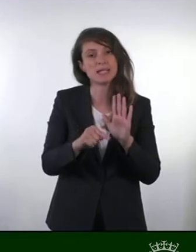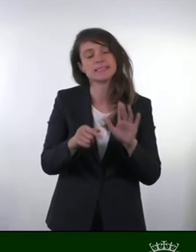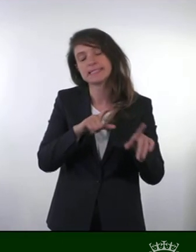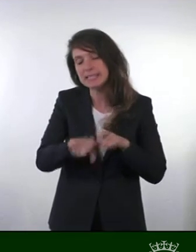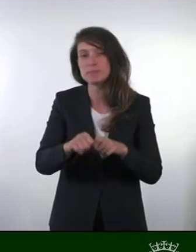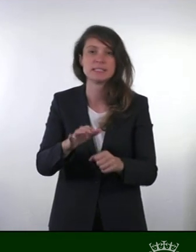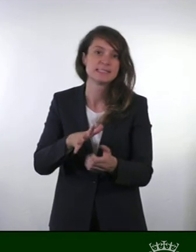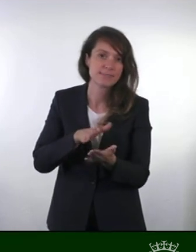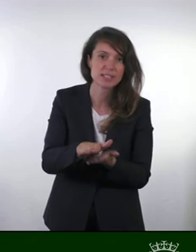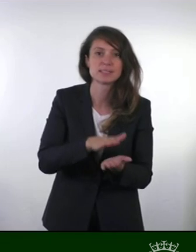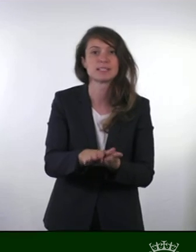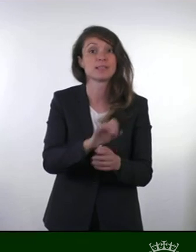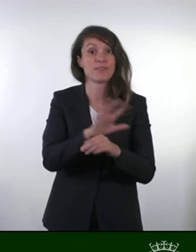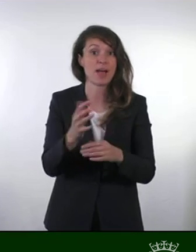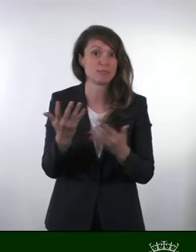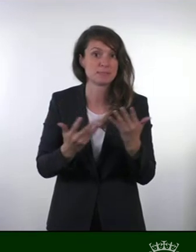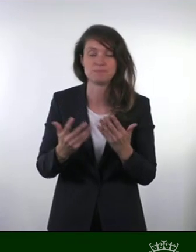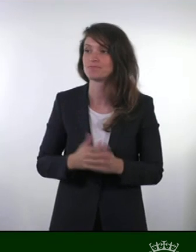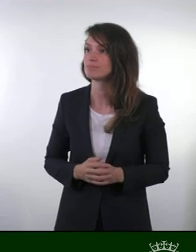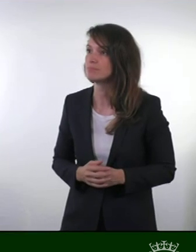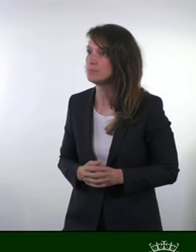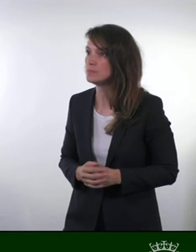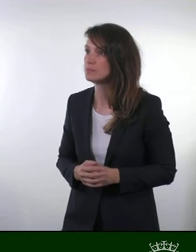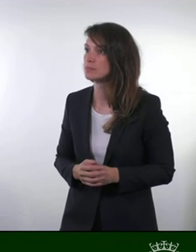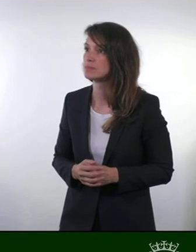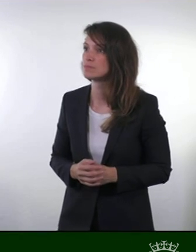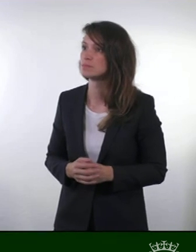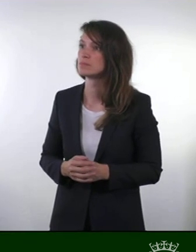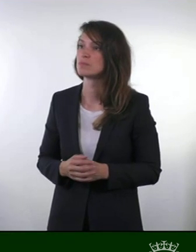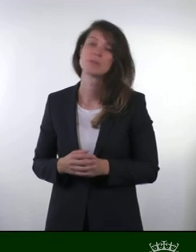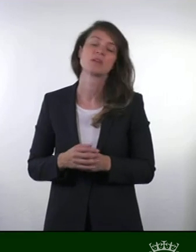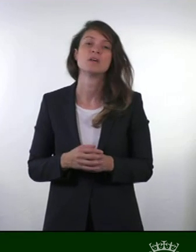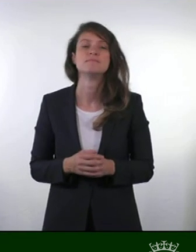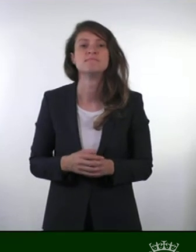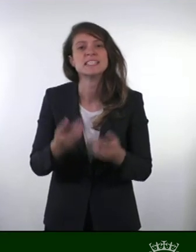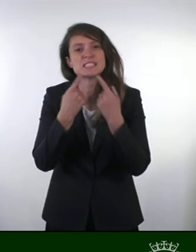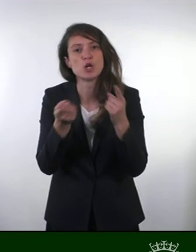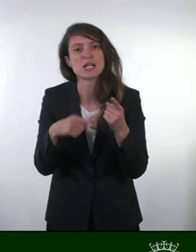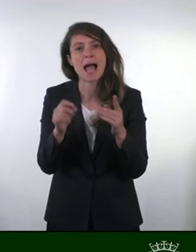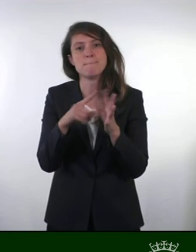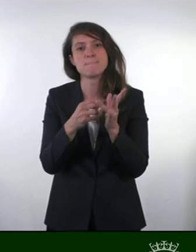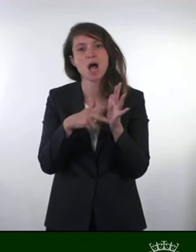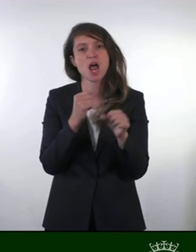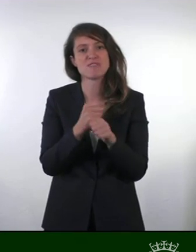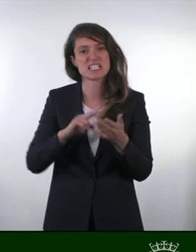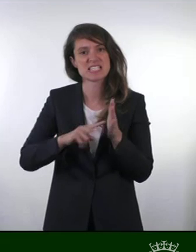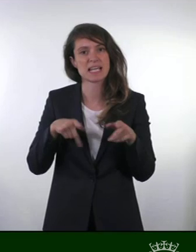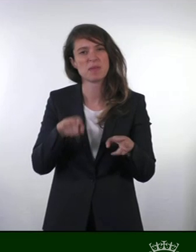JohnSpellarThe way the disclosure and barring scheme is operating is damaging and discriminatory.